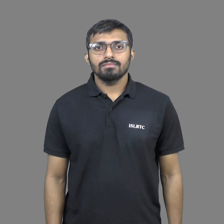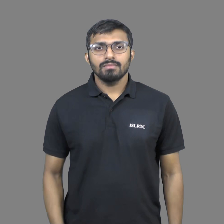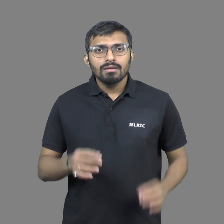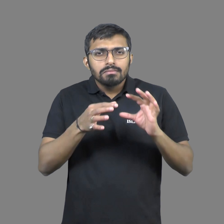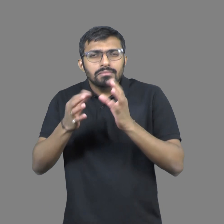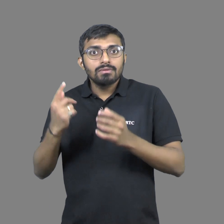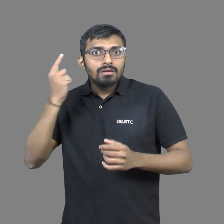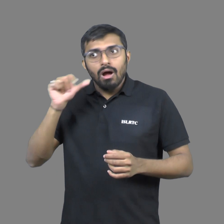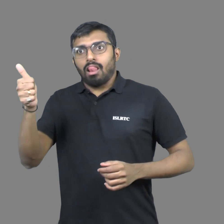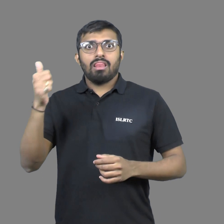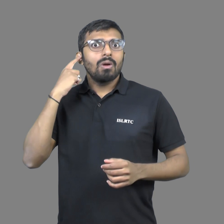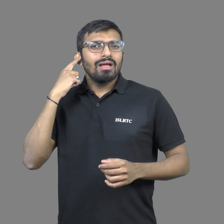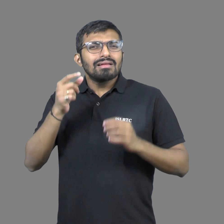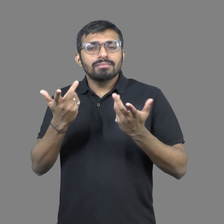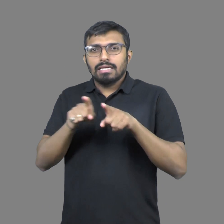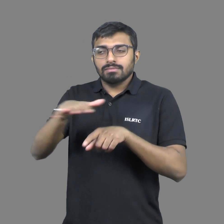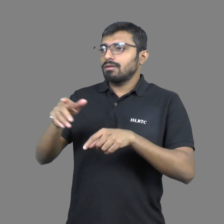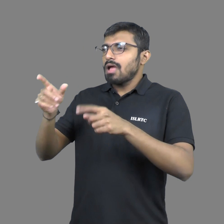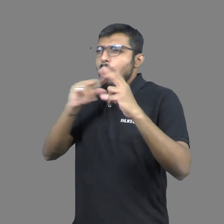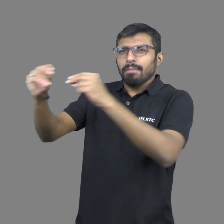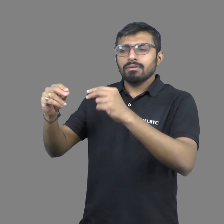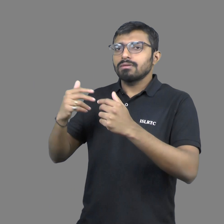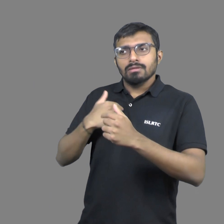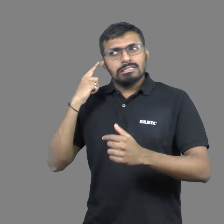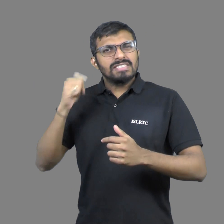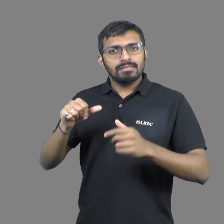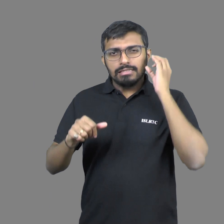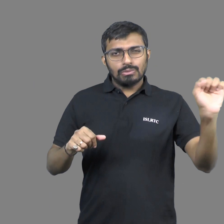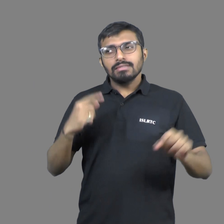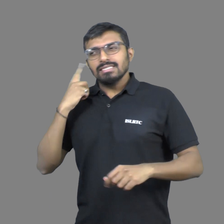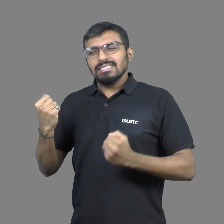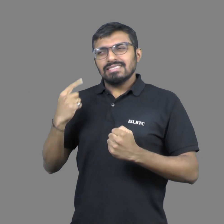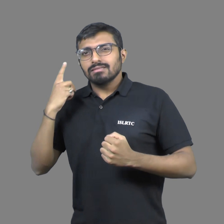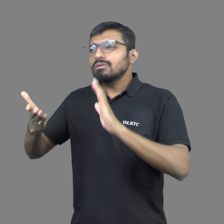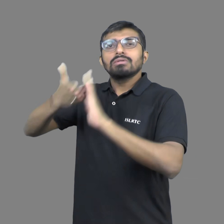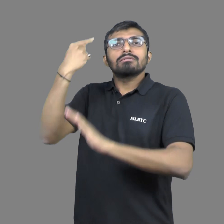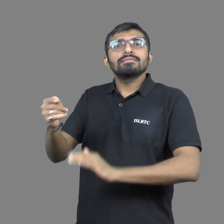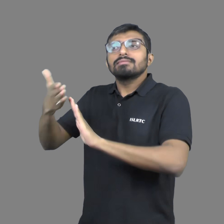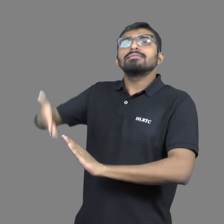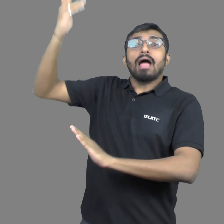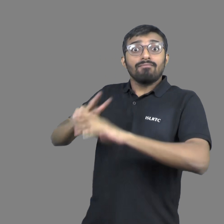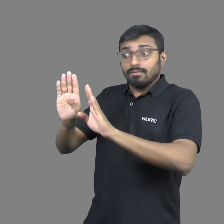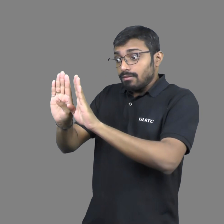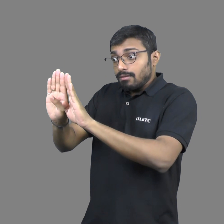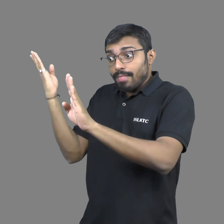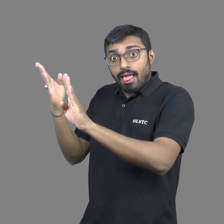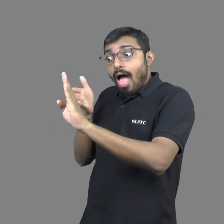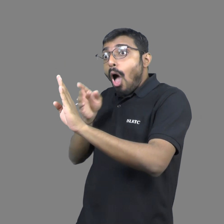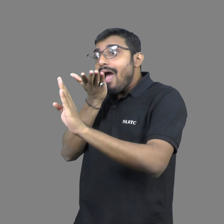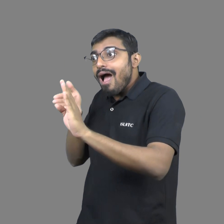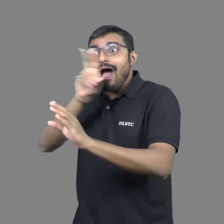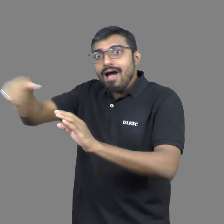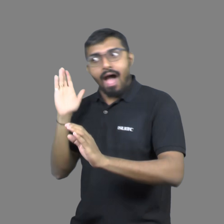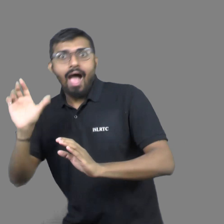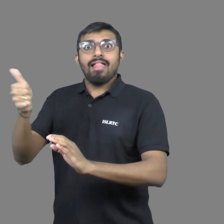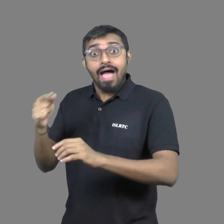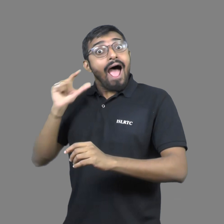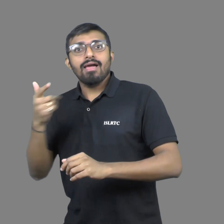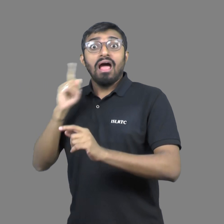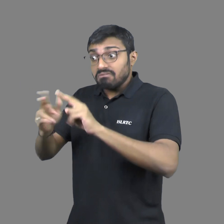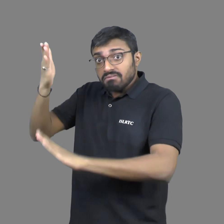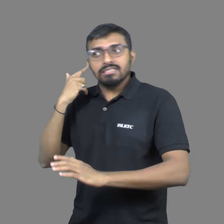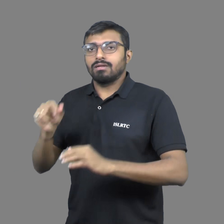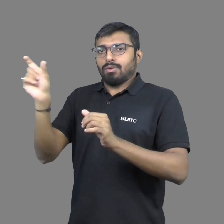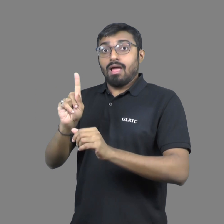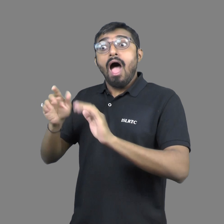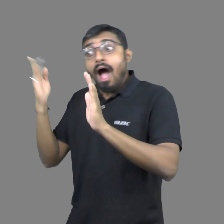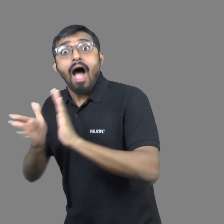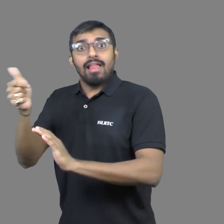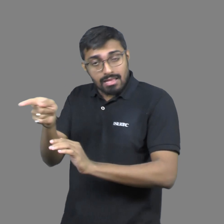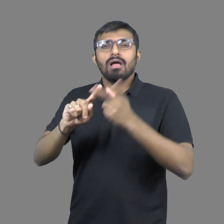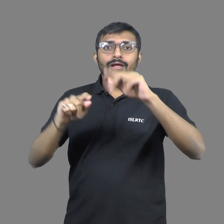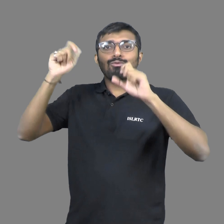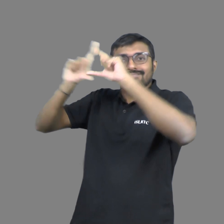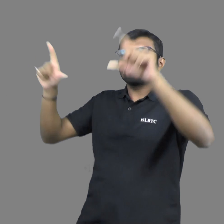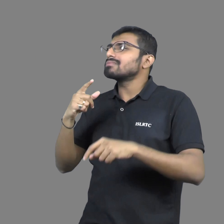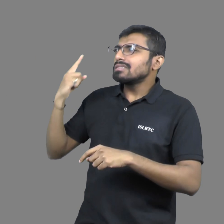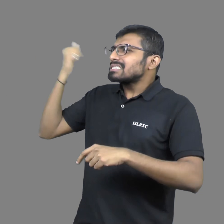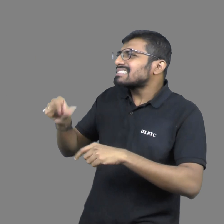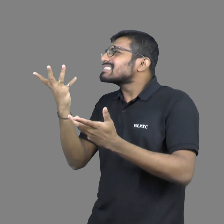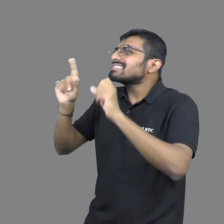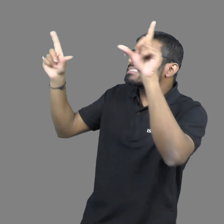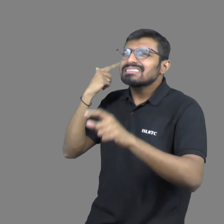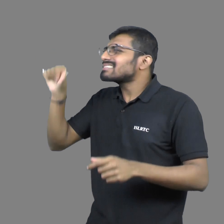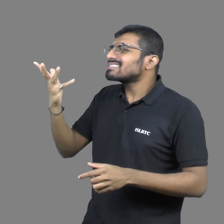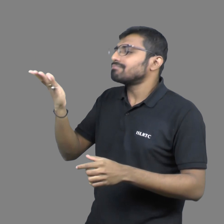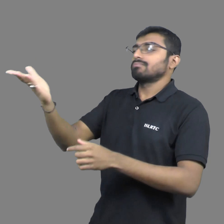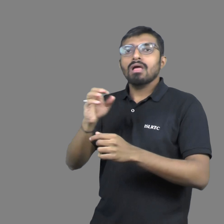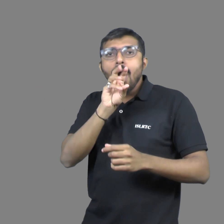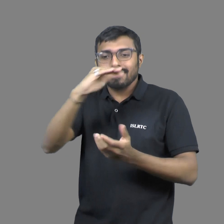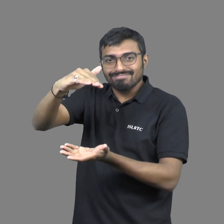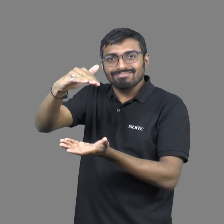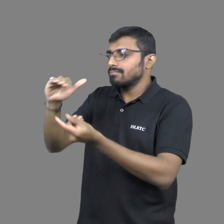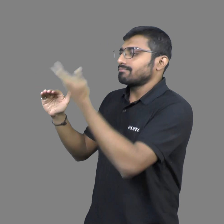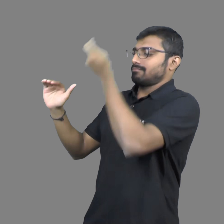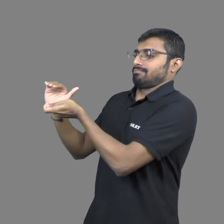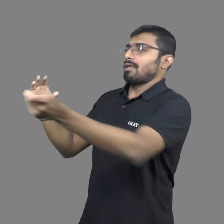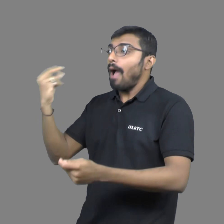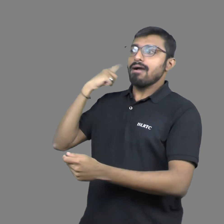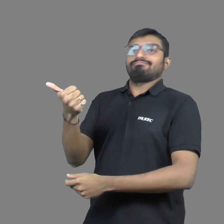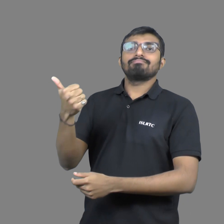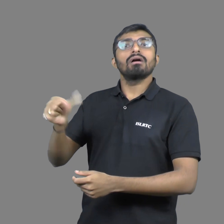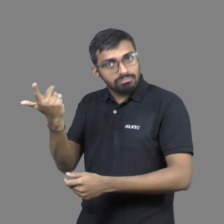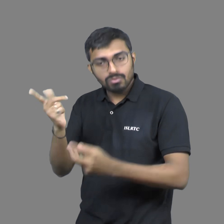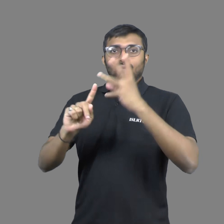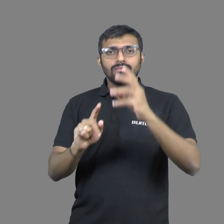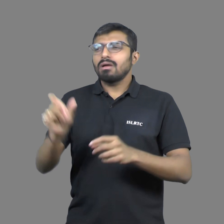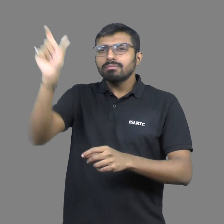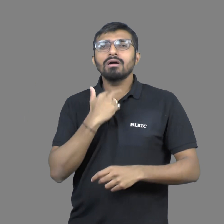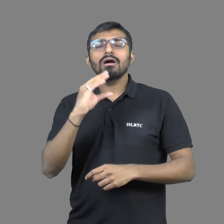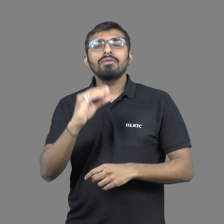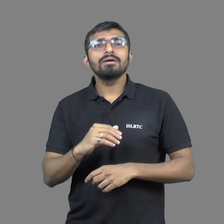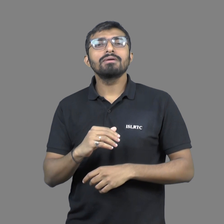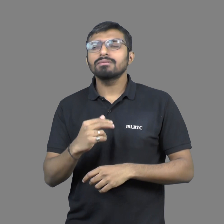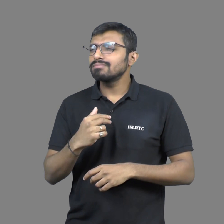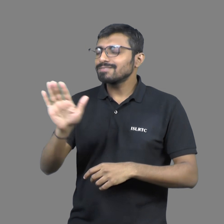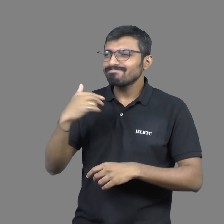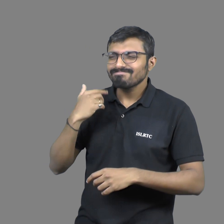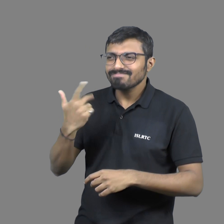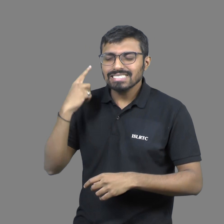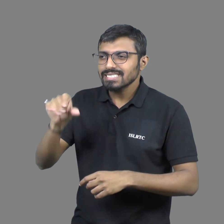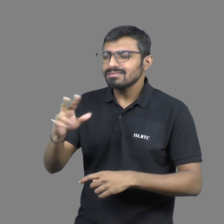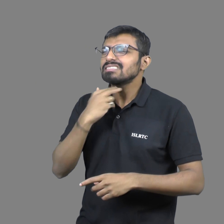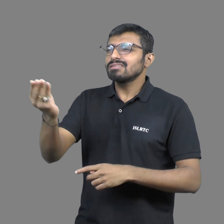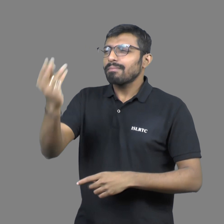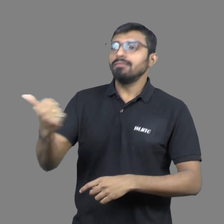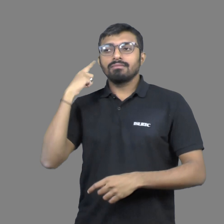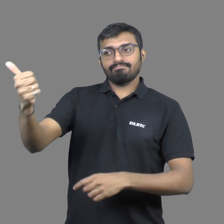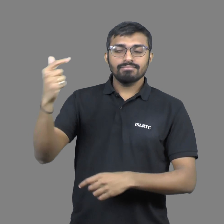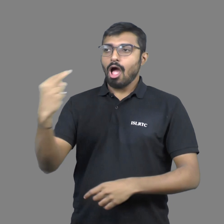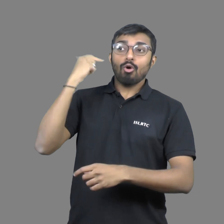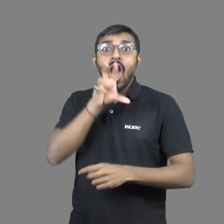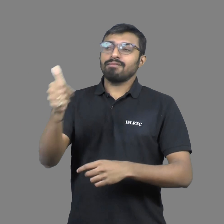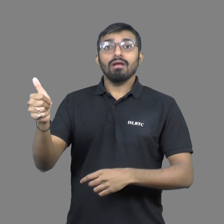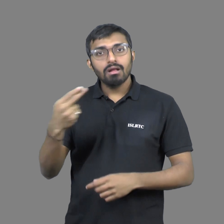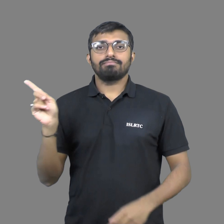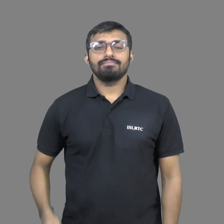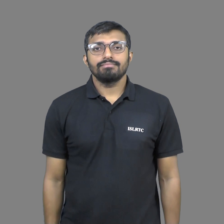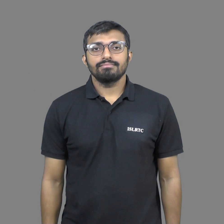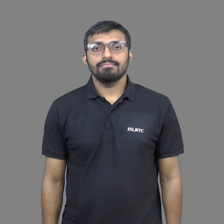Audible Perceptible